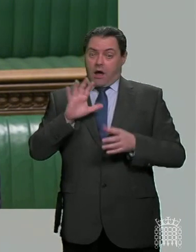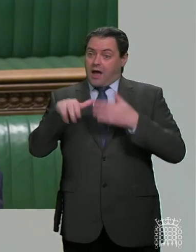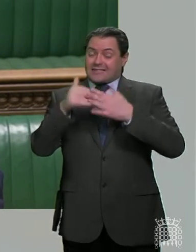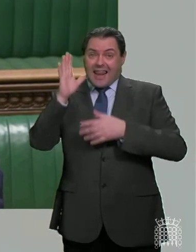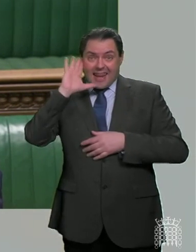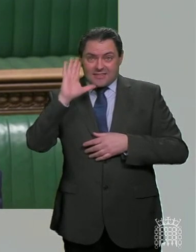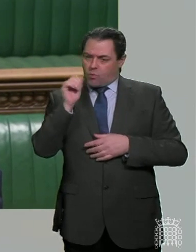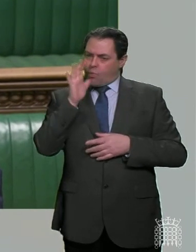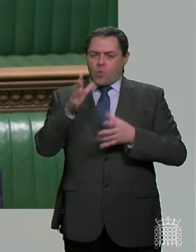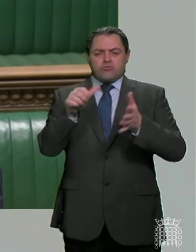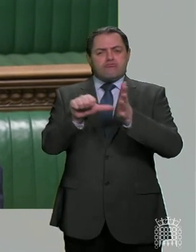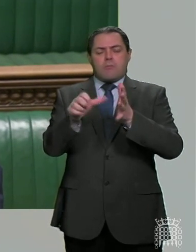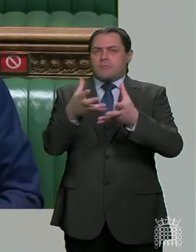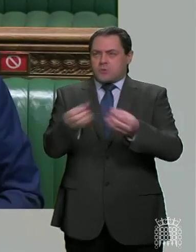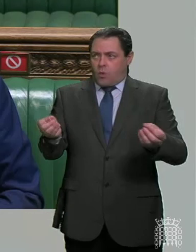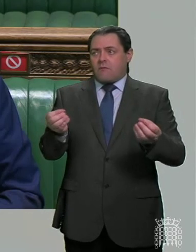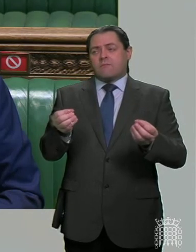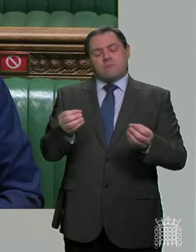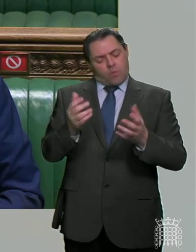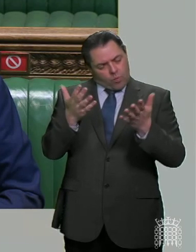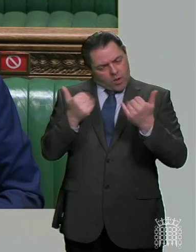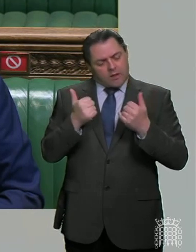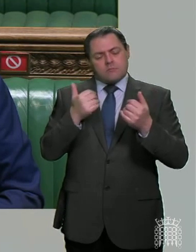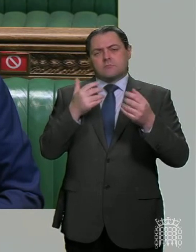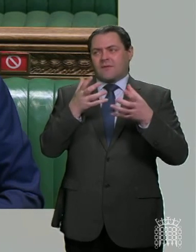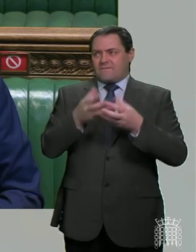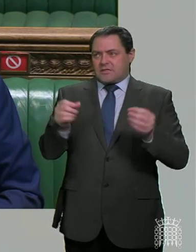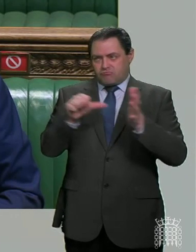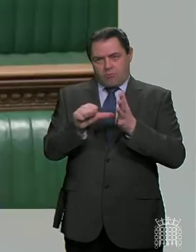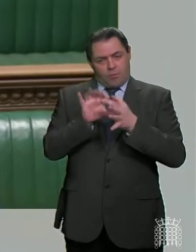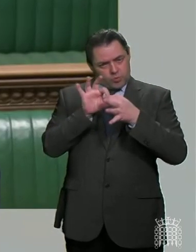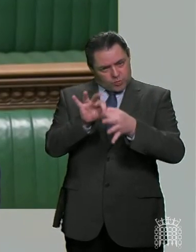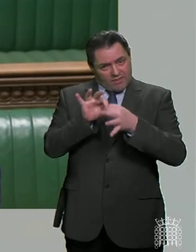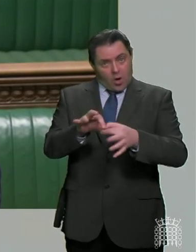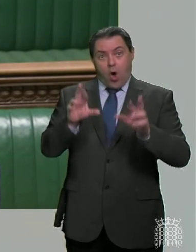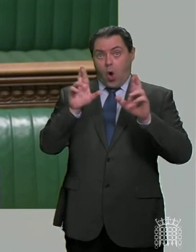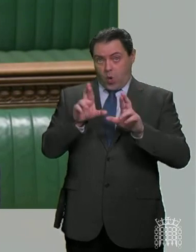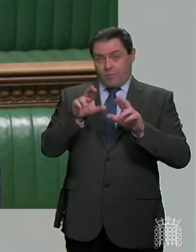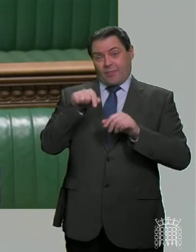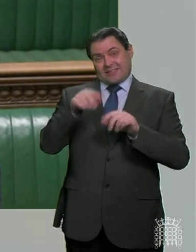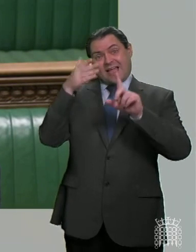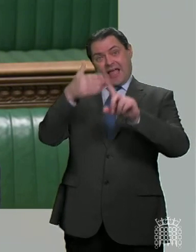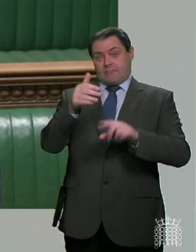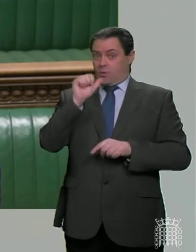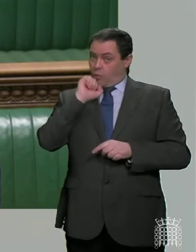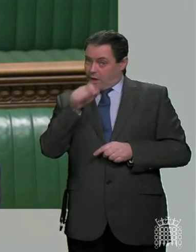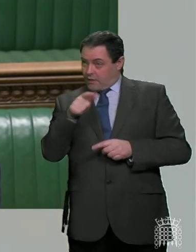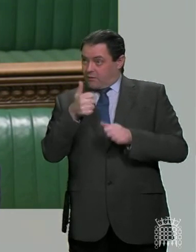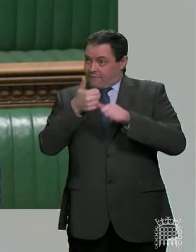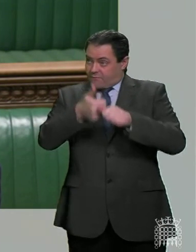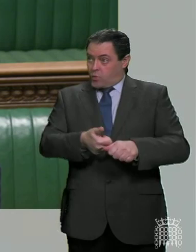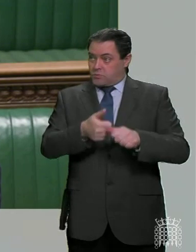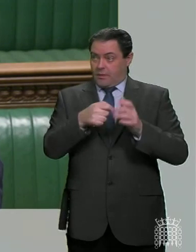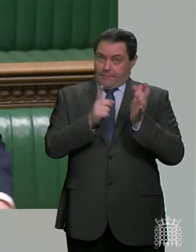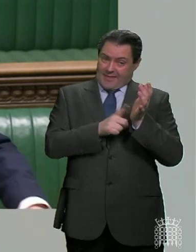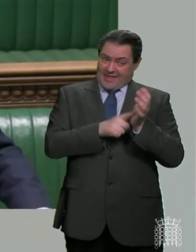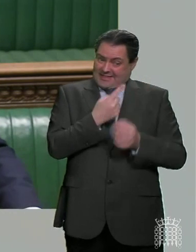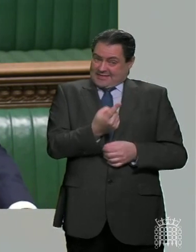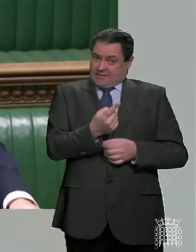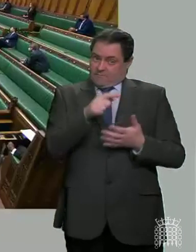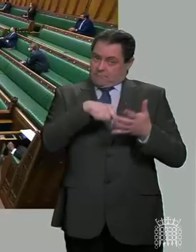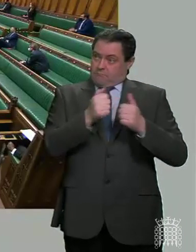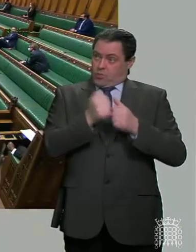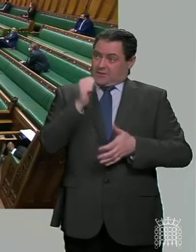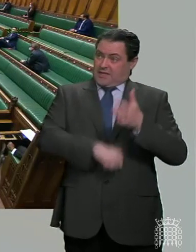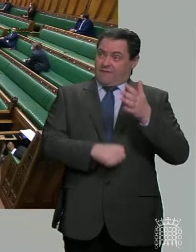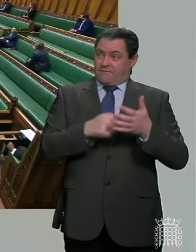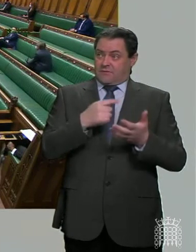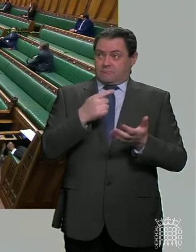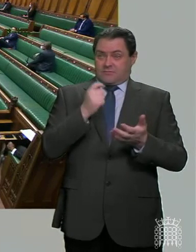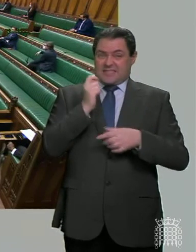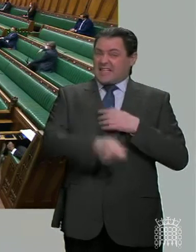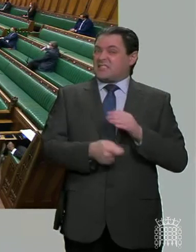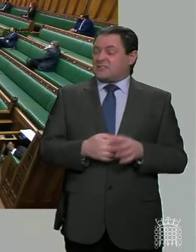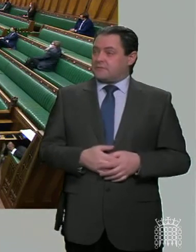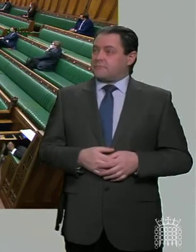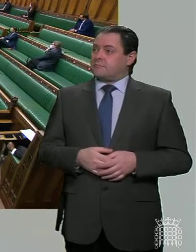I warmly welcome what he suggests about wanting to fix it together, and I hope that, in that spirit, he can bring himself to vote for the tougher sentences that we have set out.